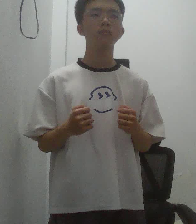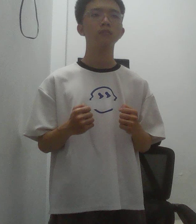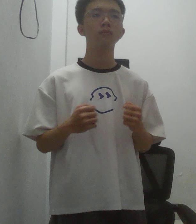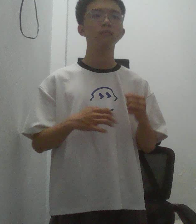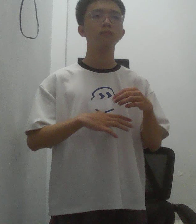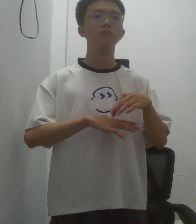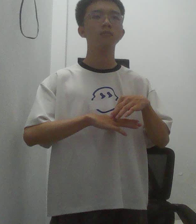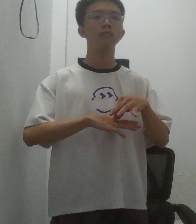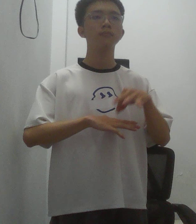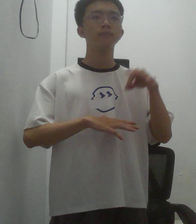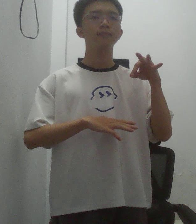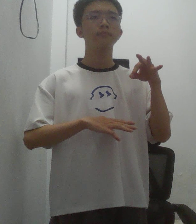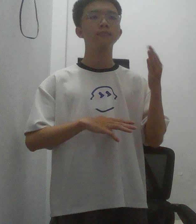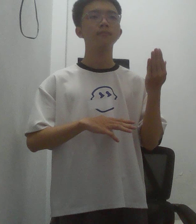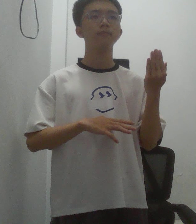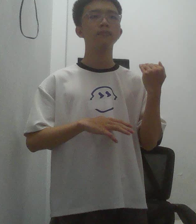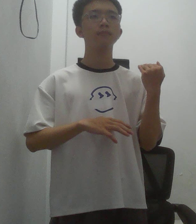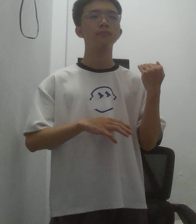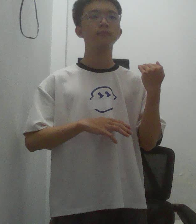tuan truoc